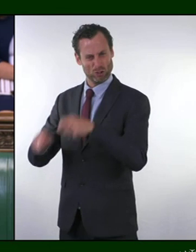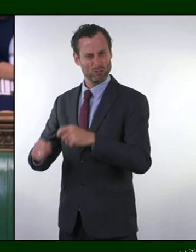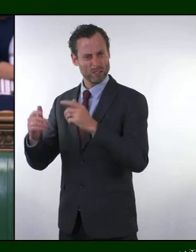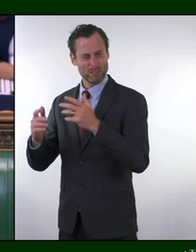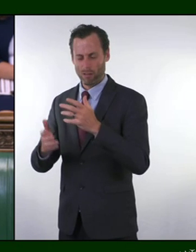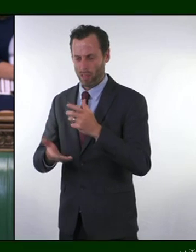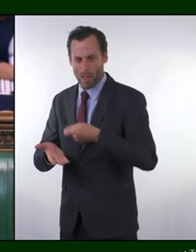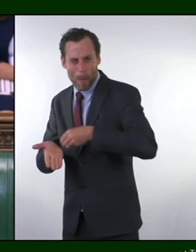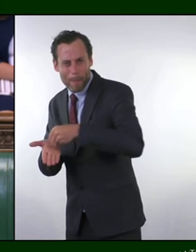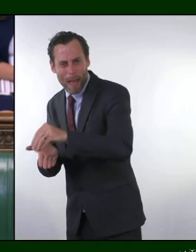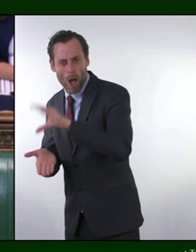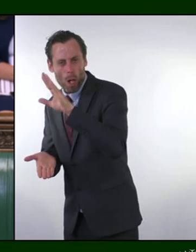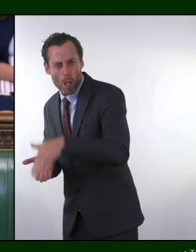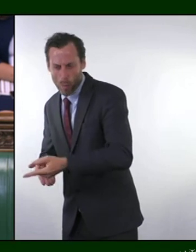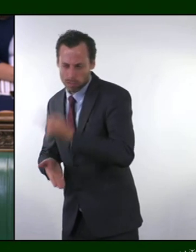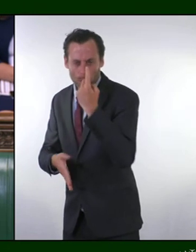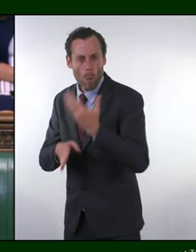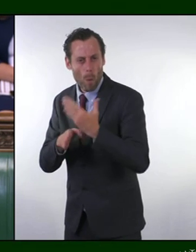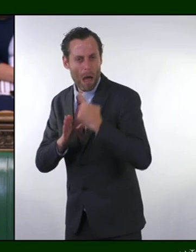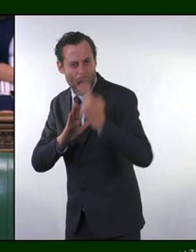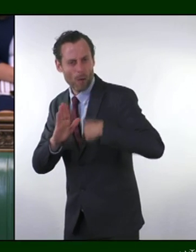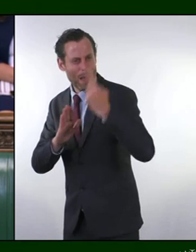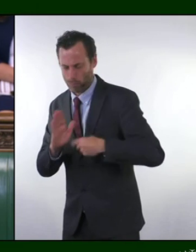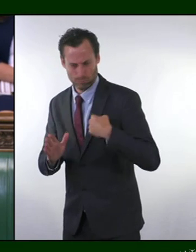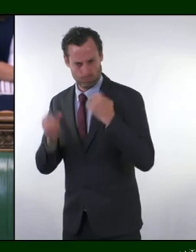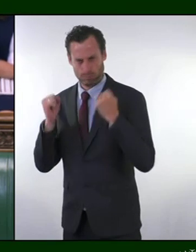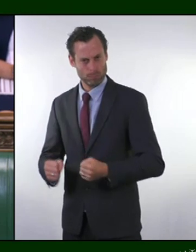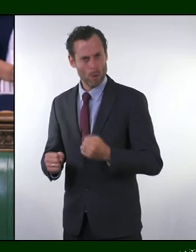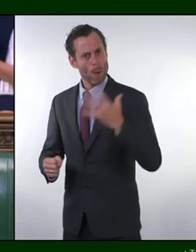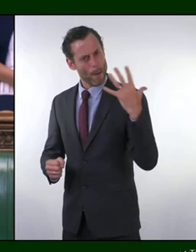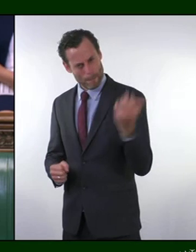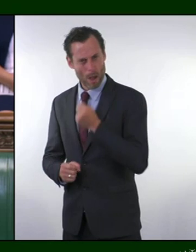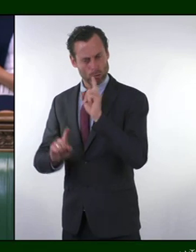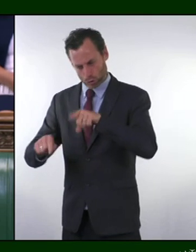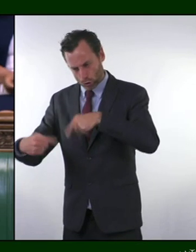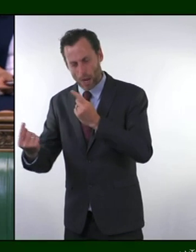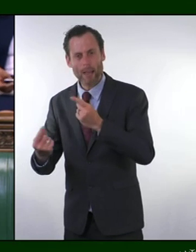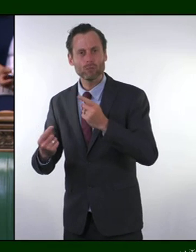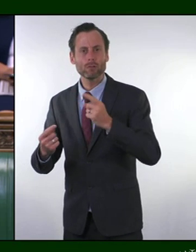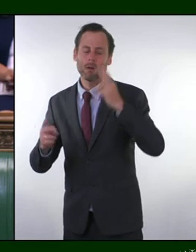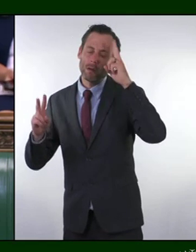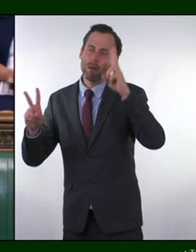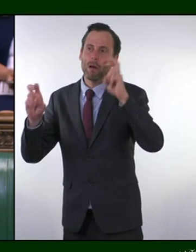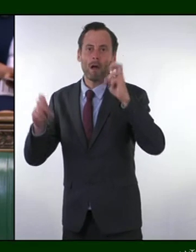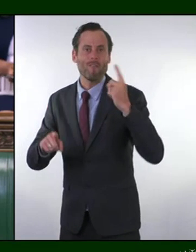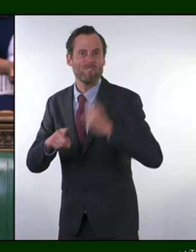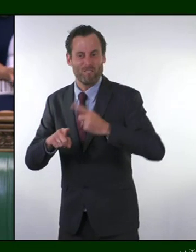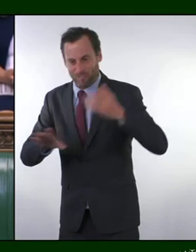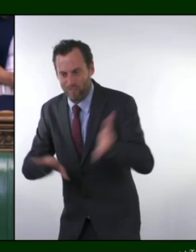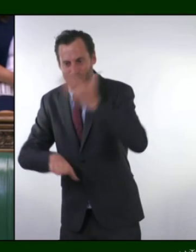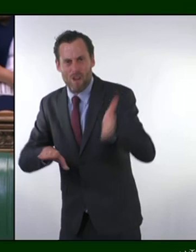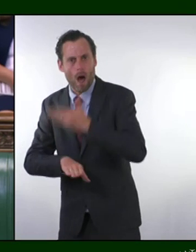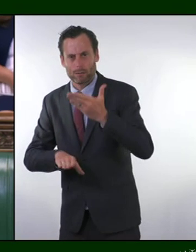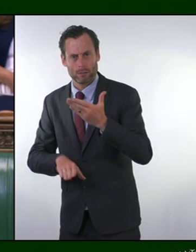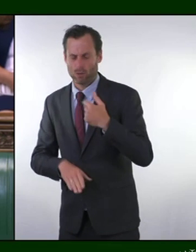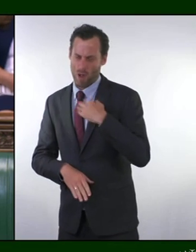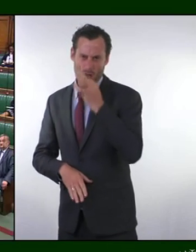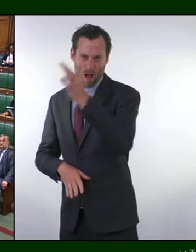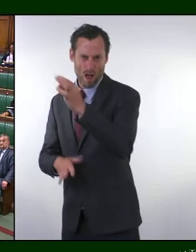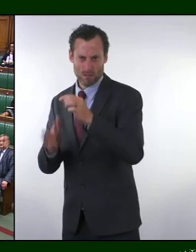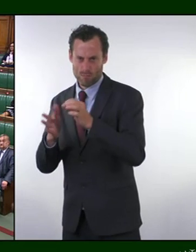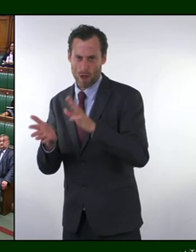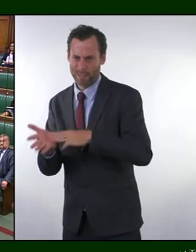We must call time on fast fashion for the sake of people and our planet, so my question is simple: what will the Prime Minister do about it?